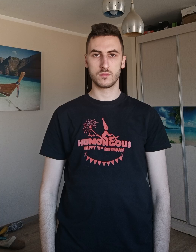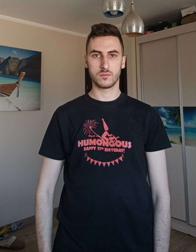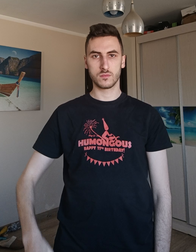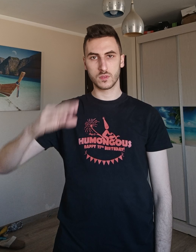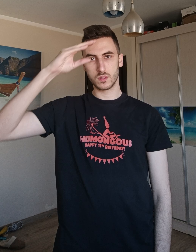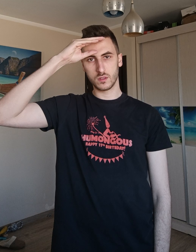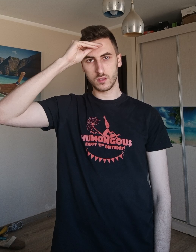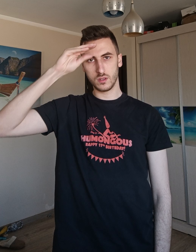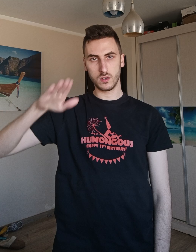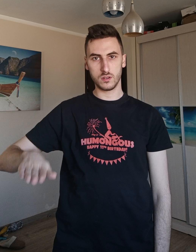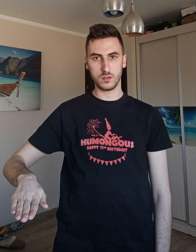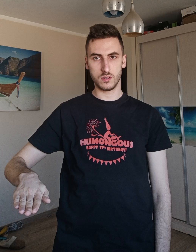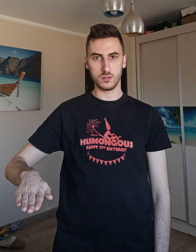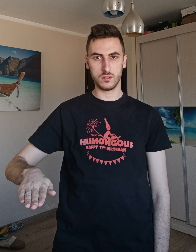ילד